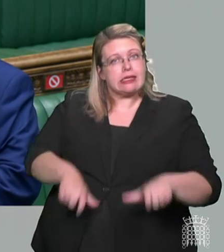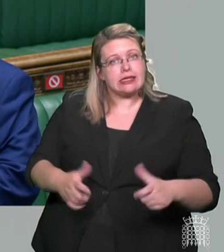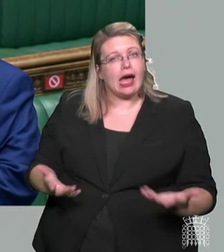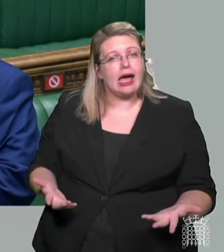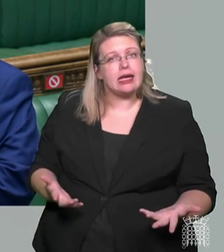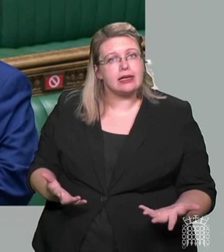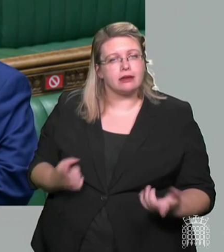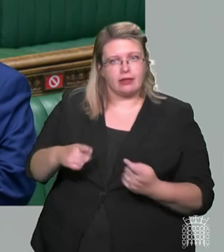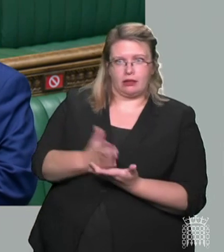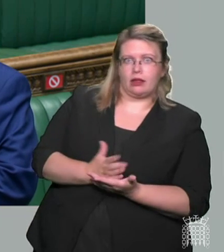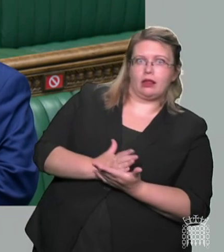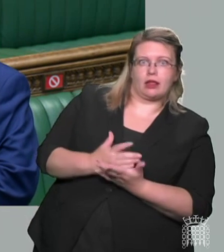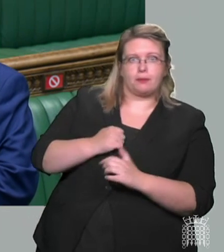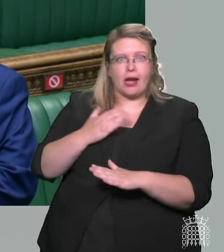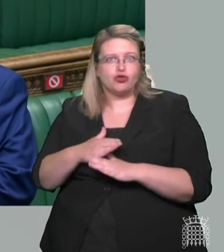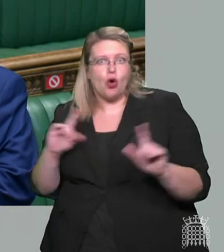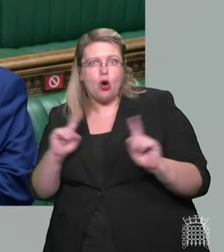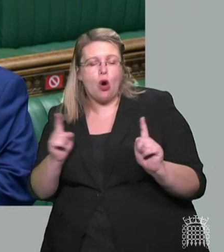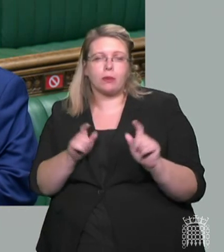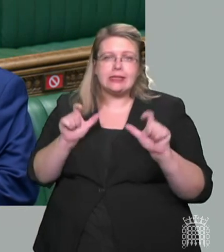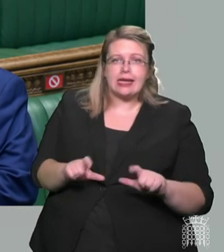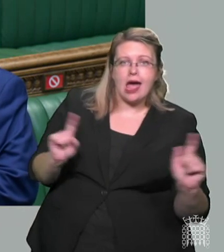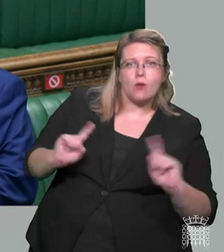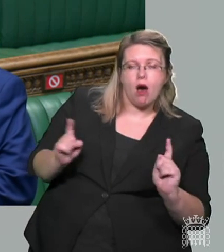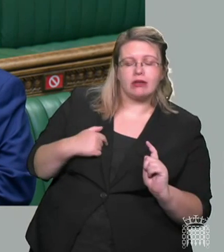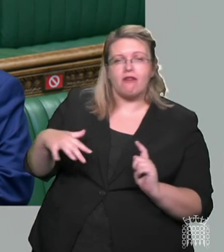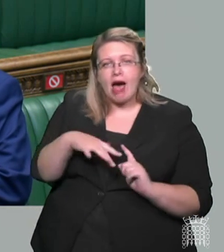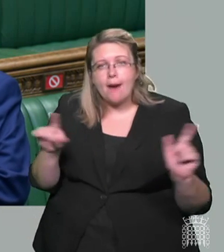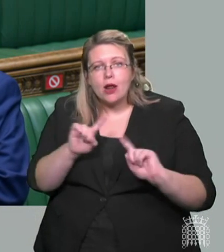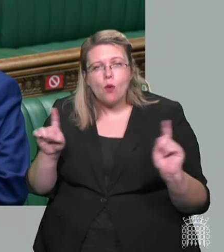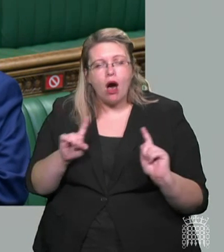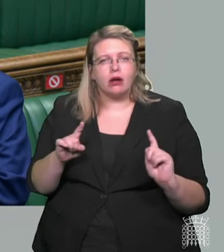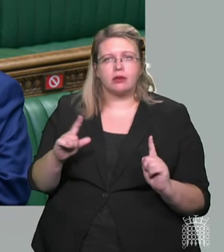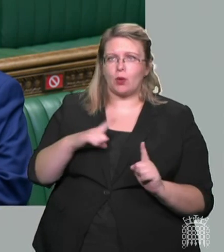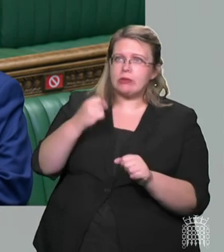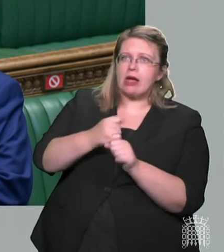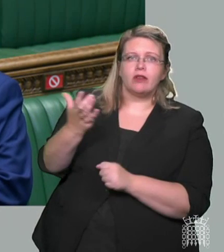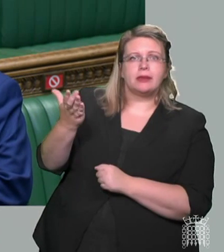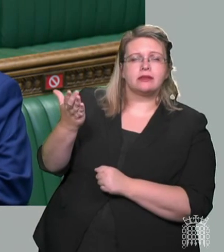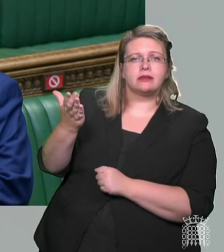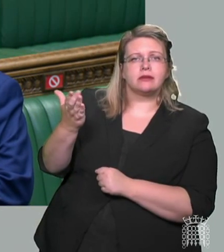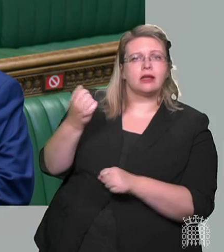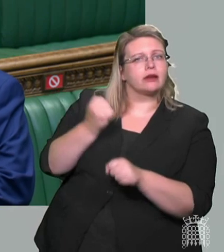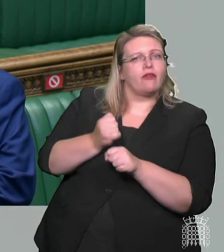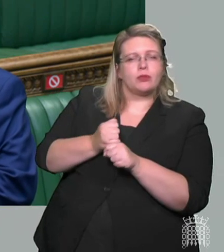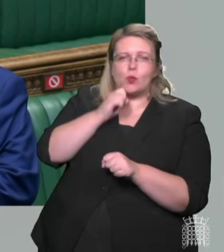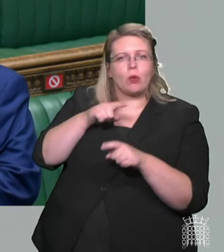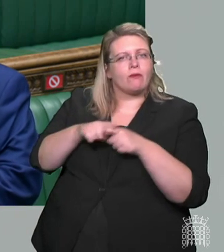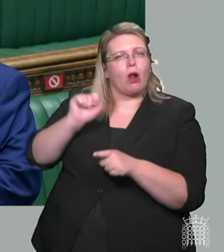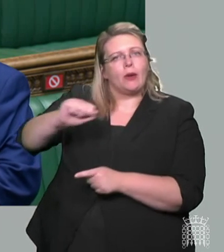They are living in fear for their jobs, their families and their livelihoods, all because this Prime Minister will not keep his word.